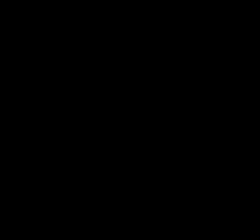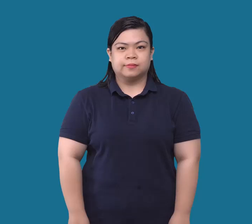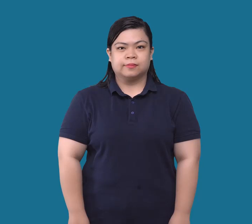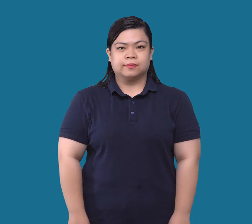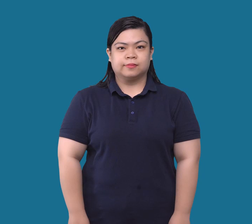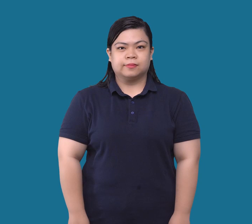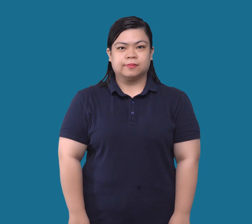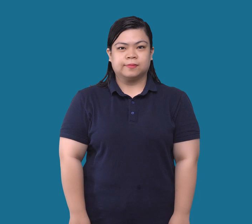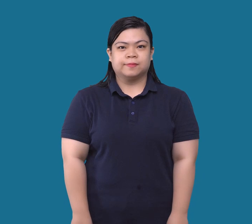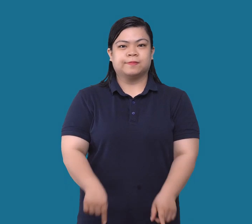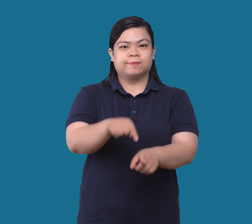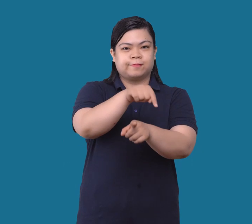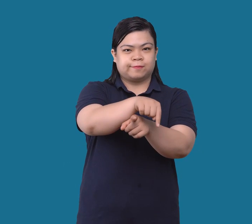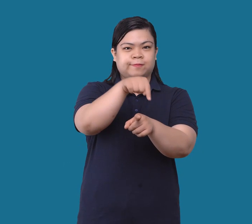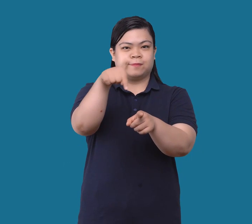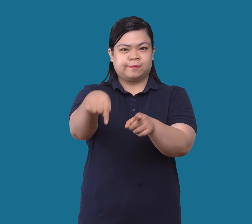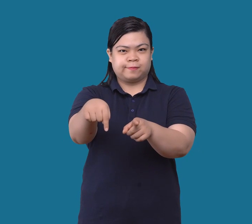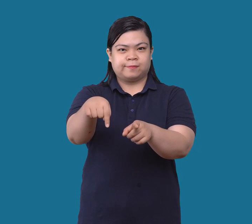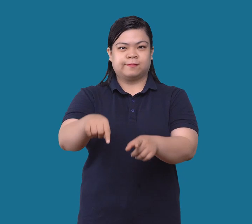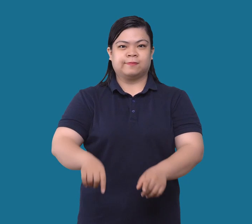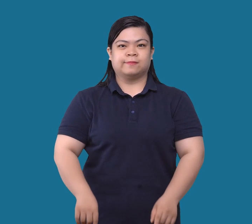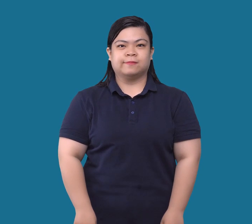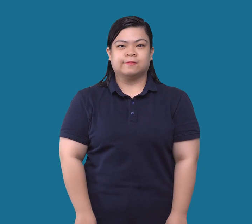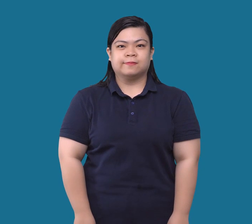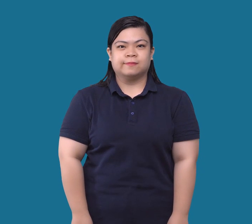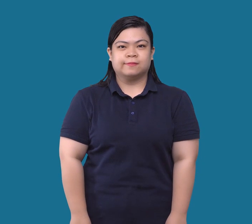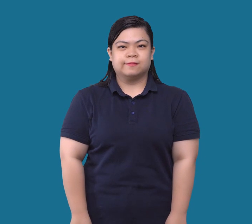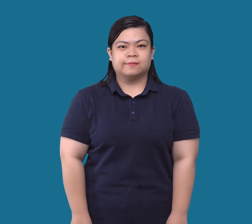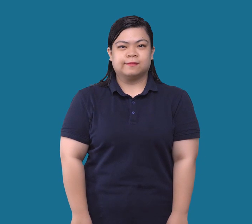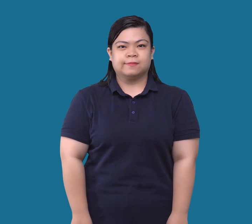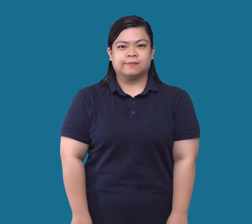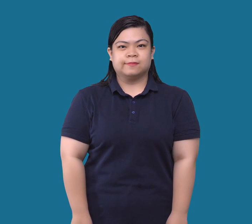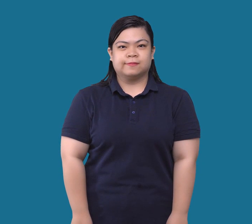thông qua